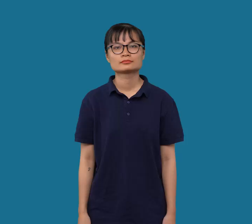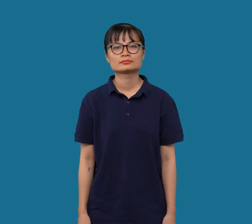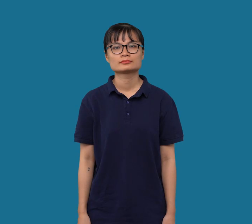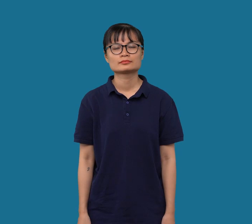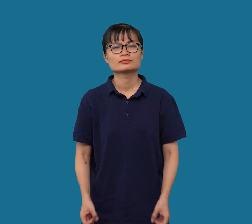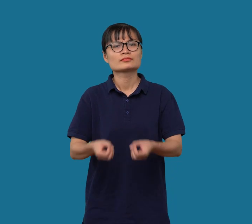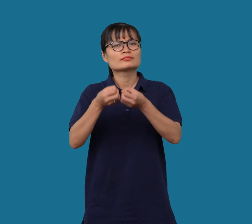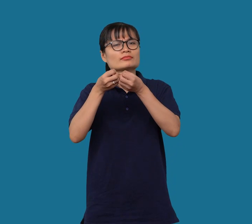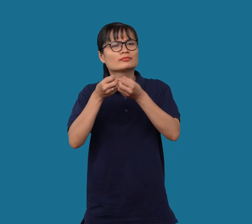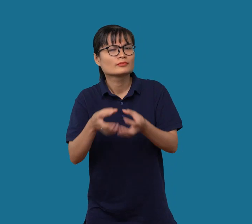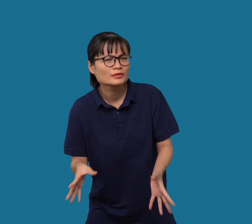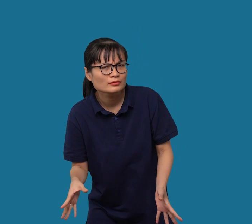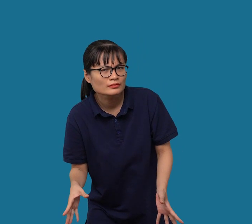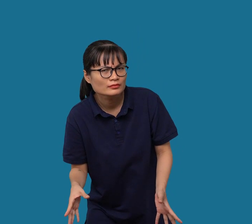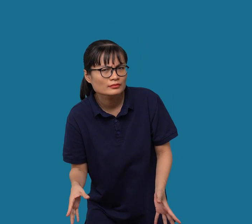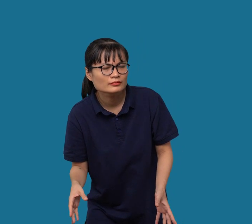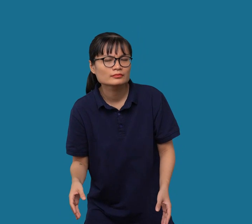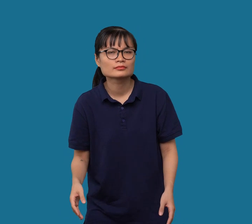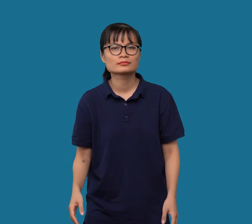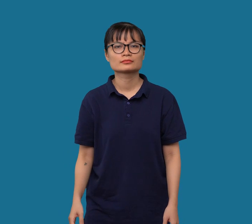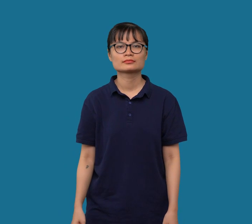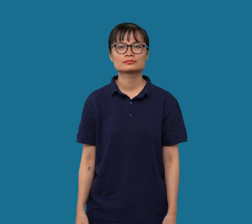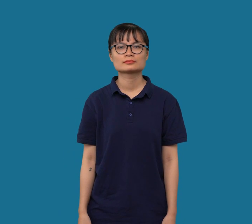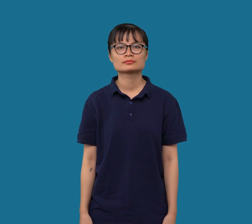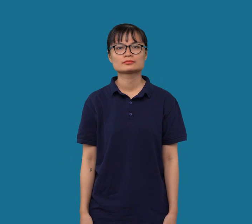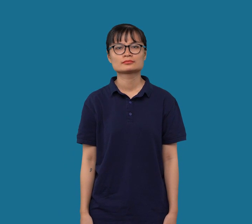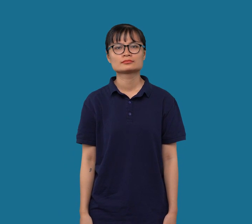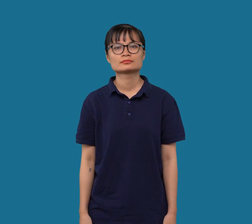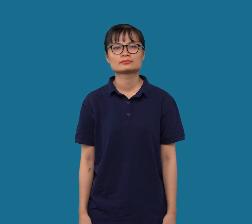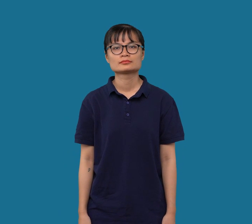vỡ